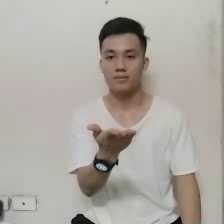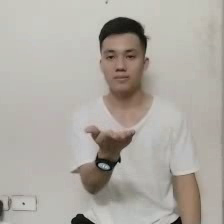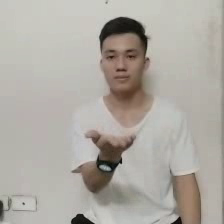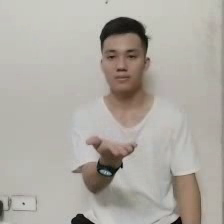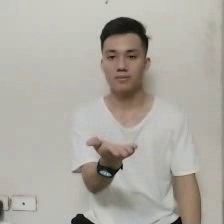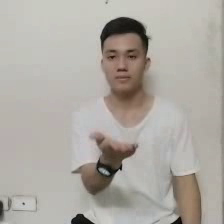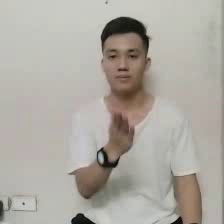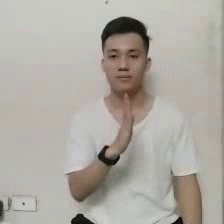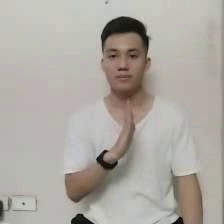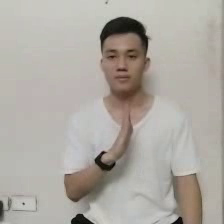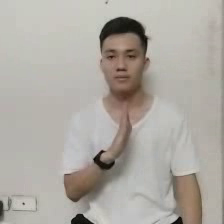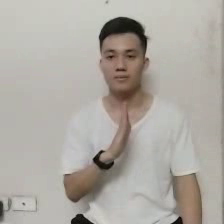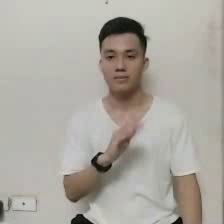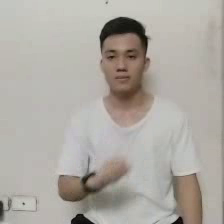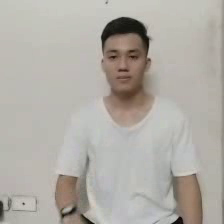Xin phép